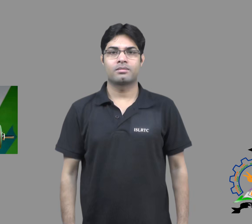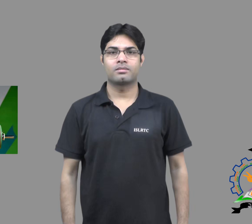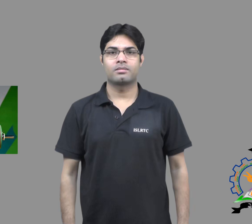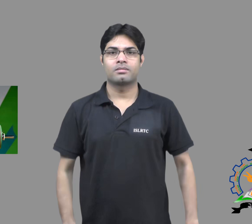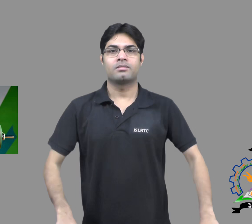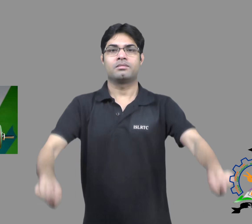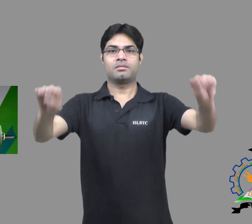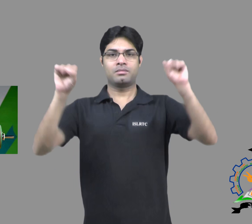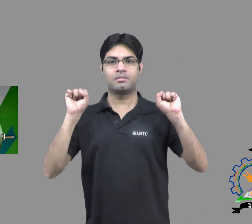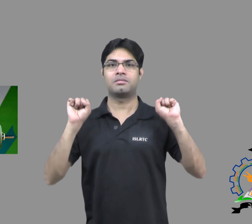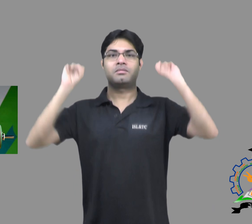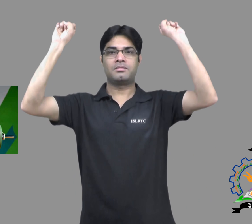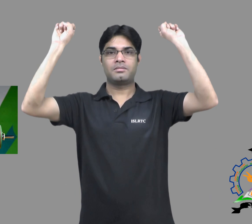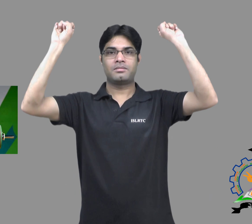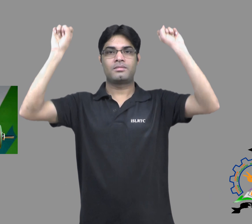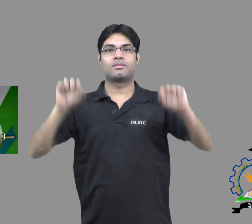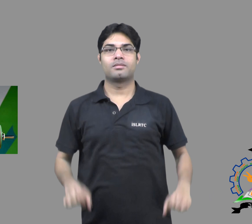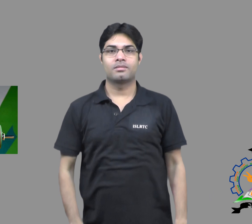Weightlifting